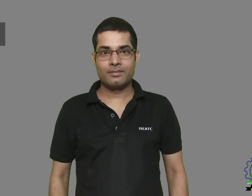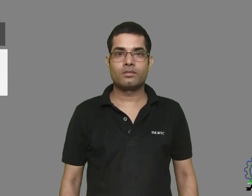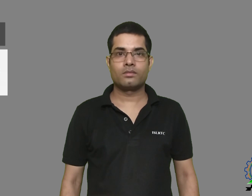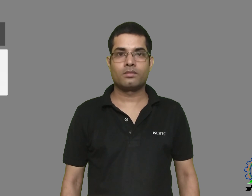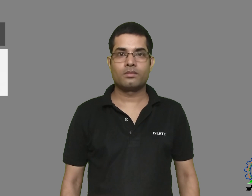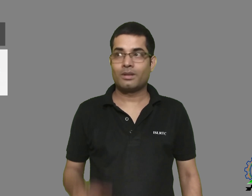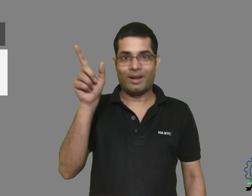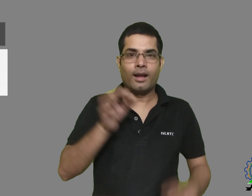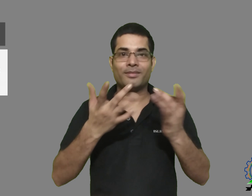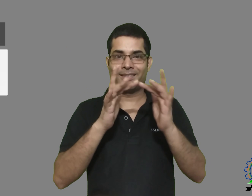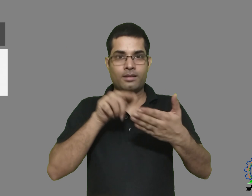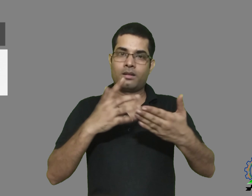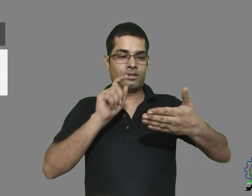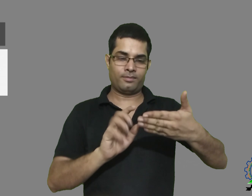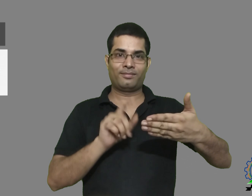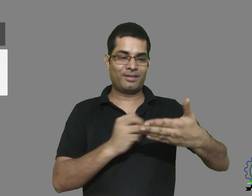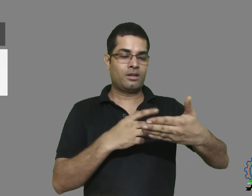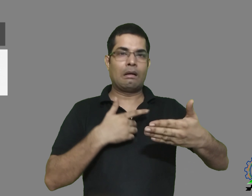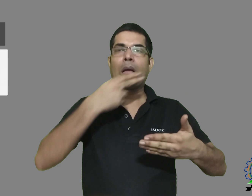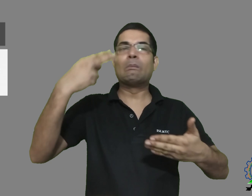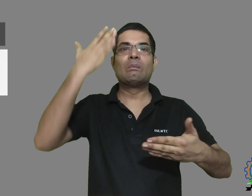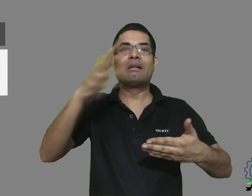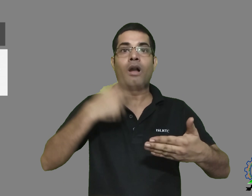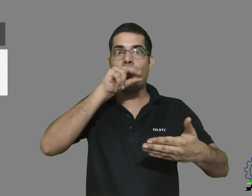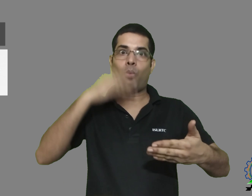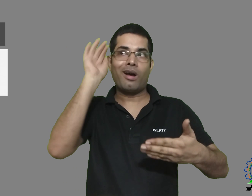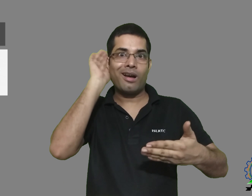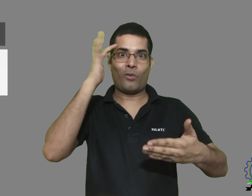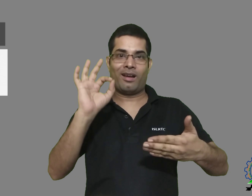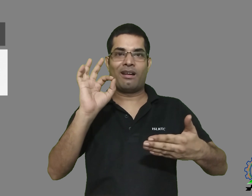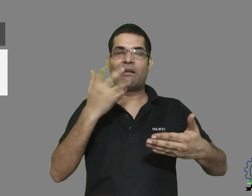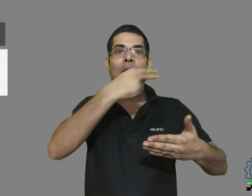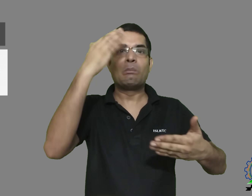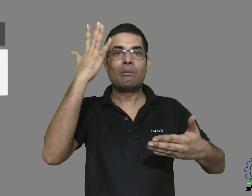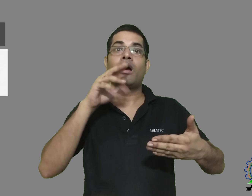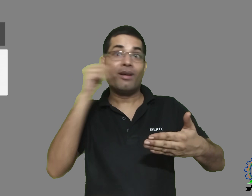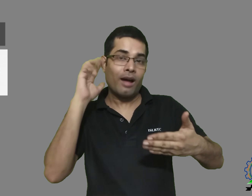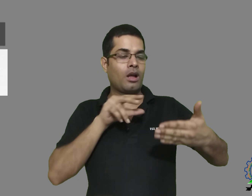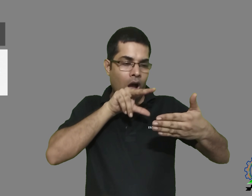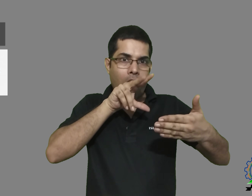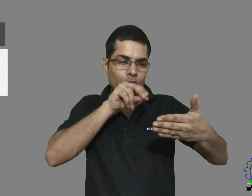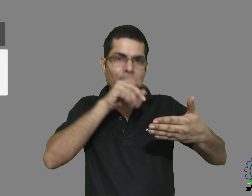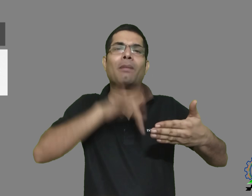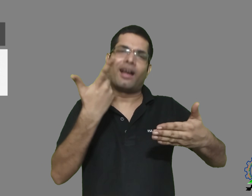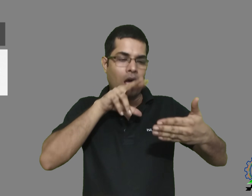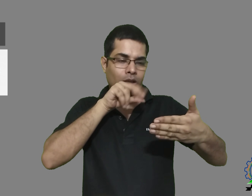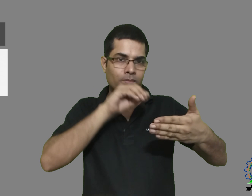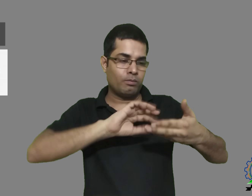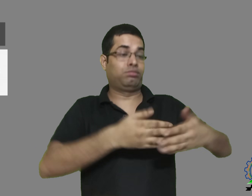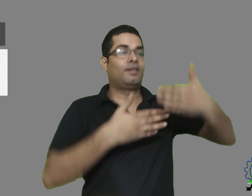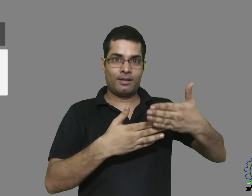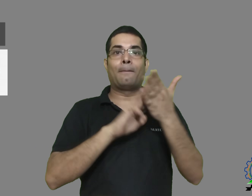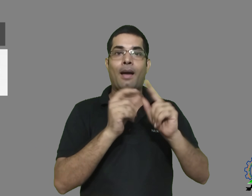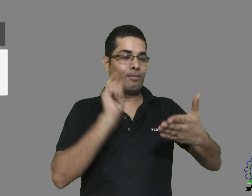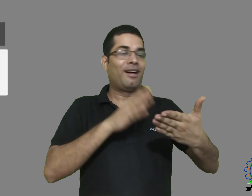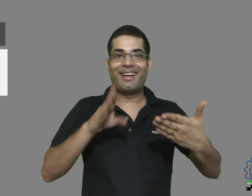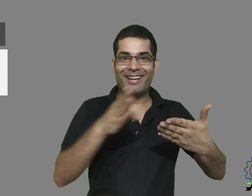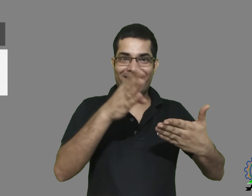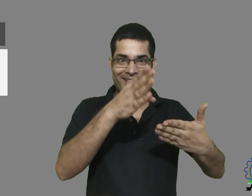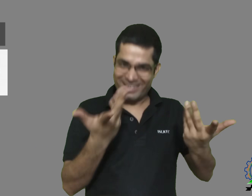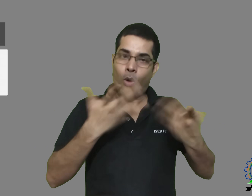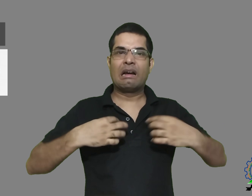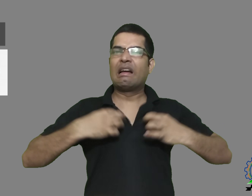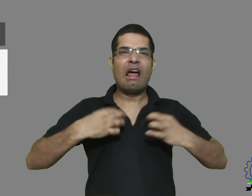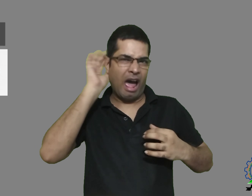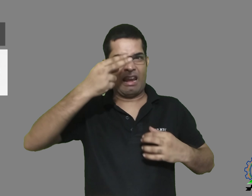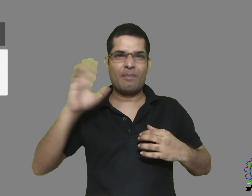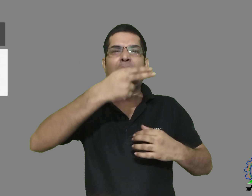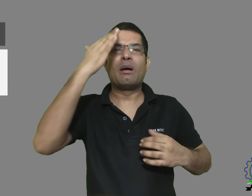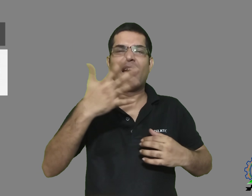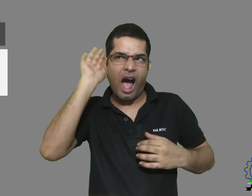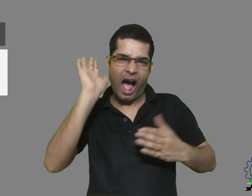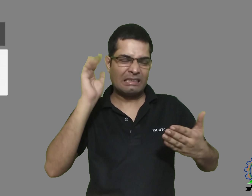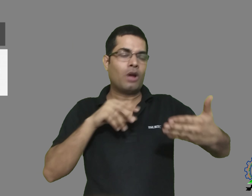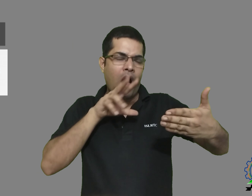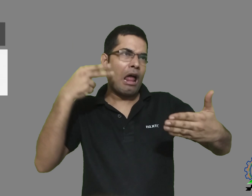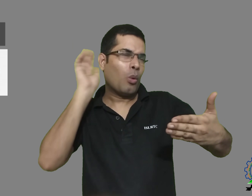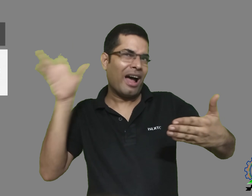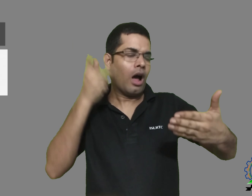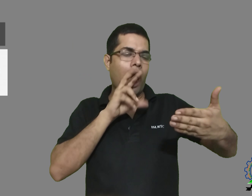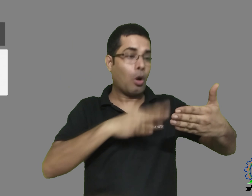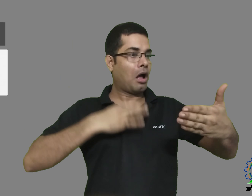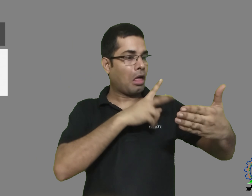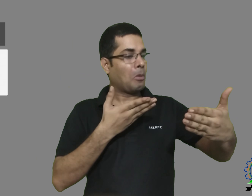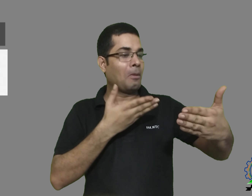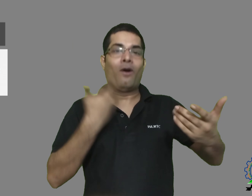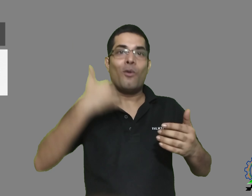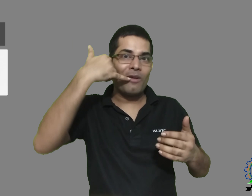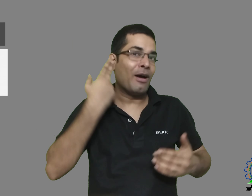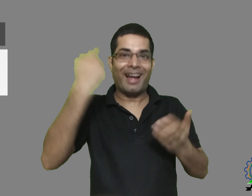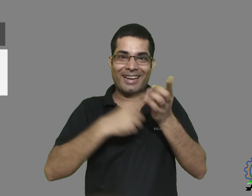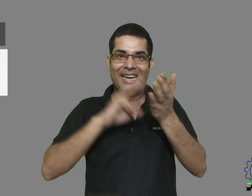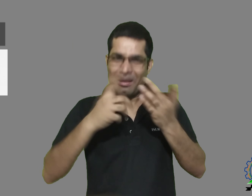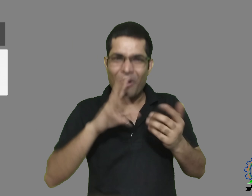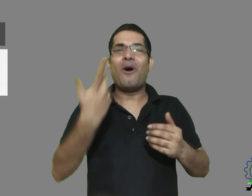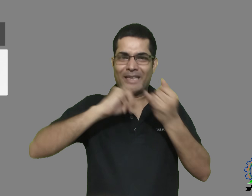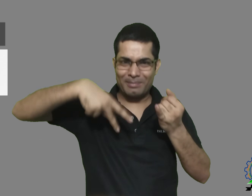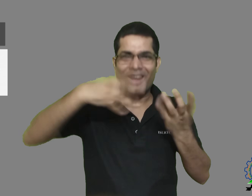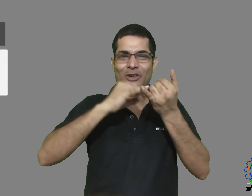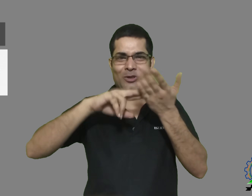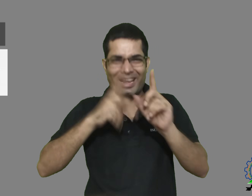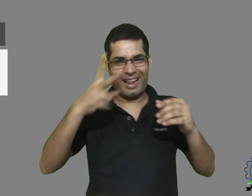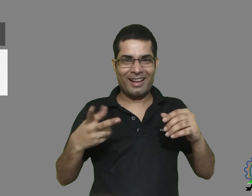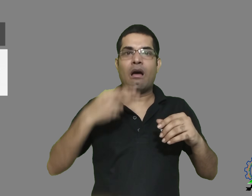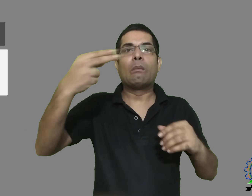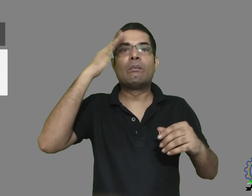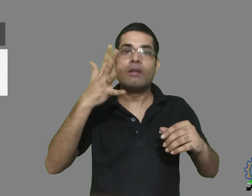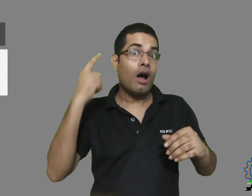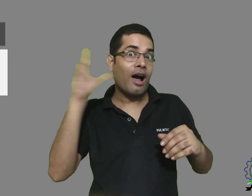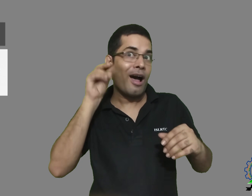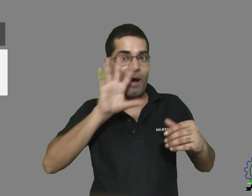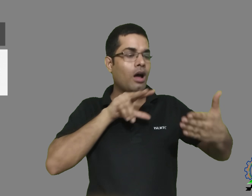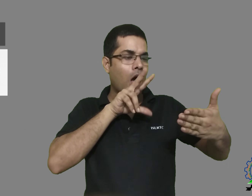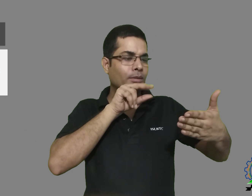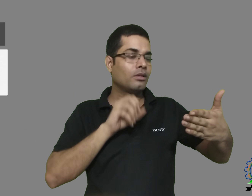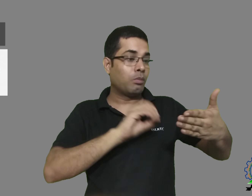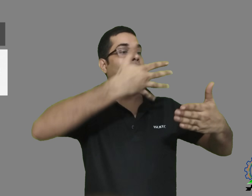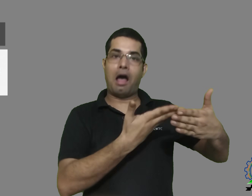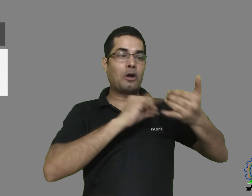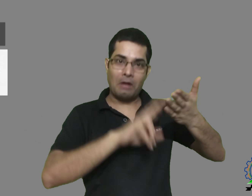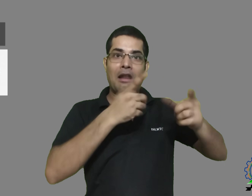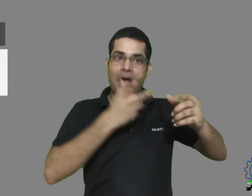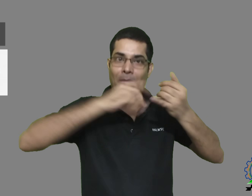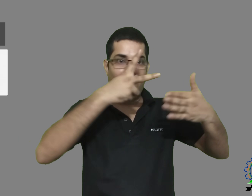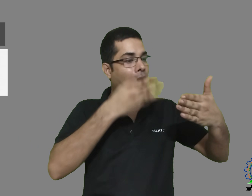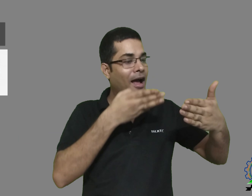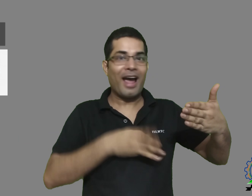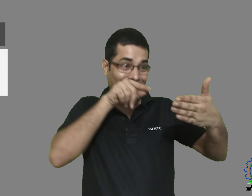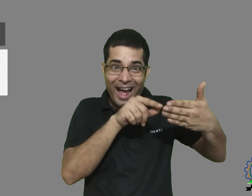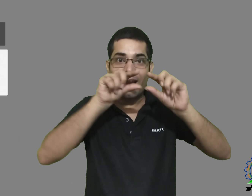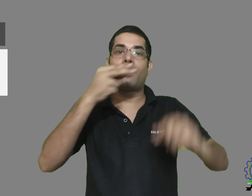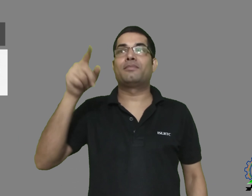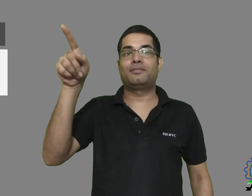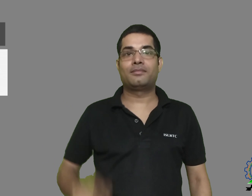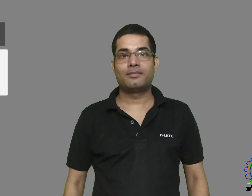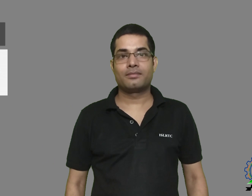Google Voice Search